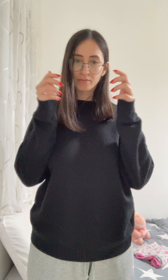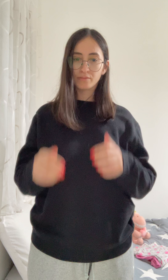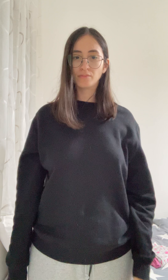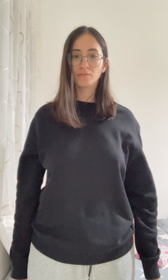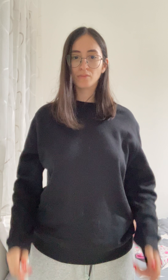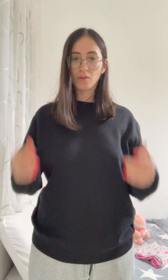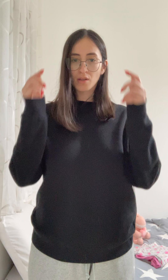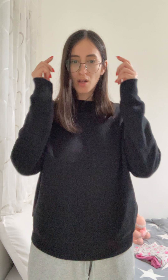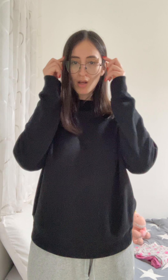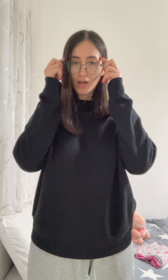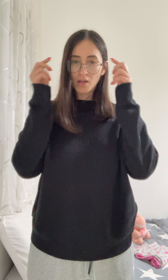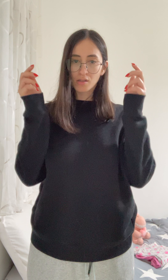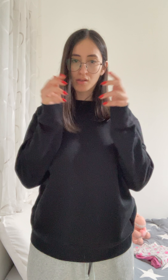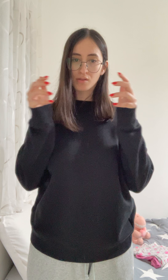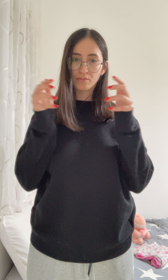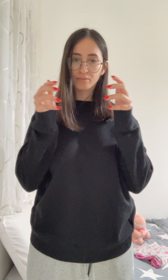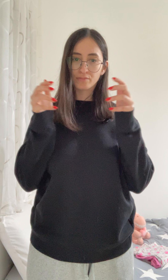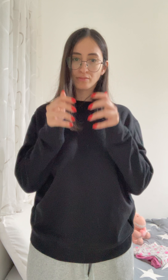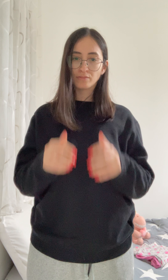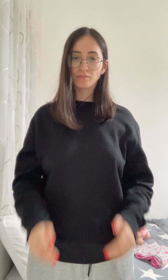לחוץ